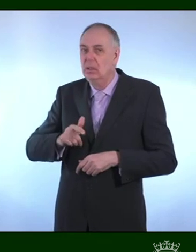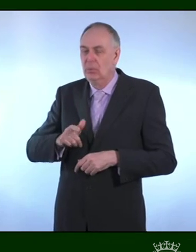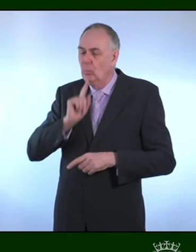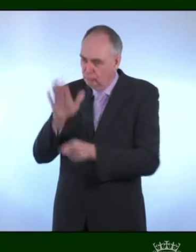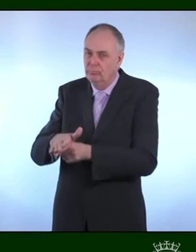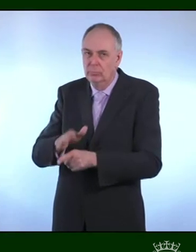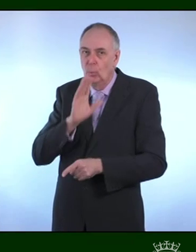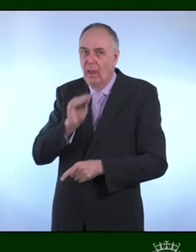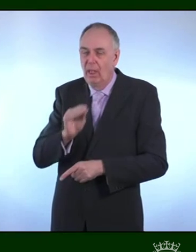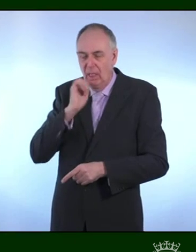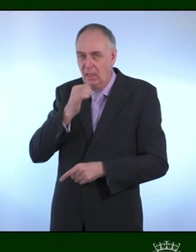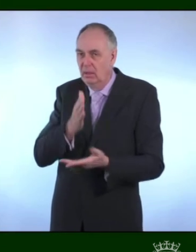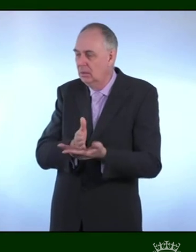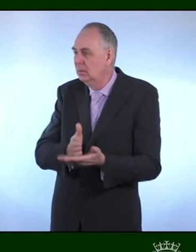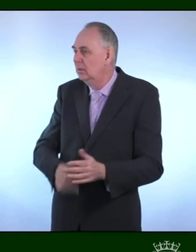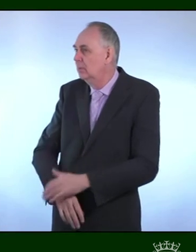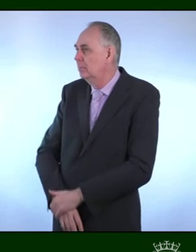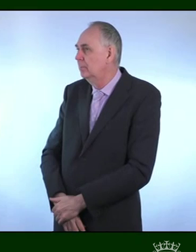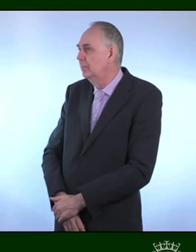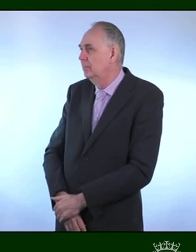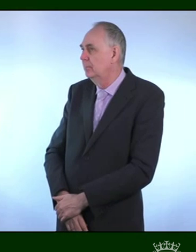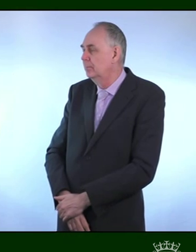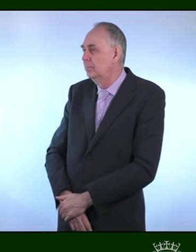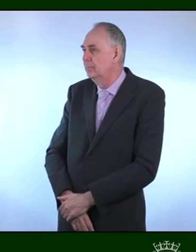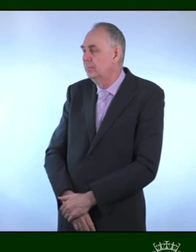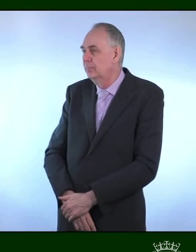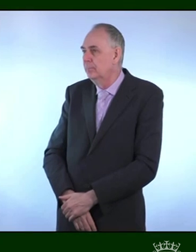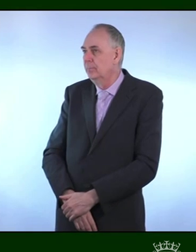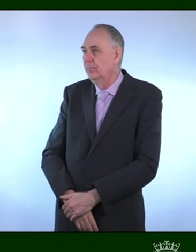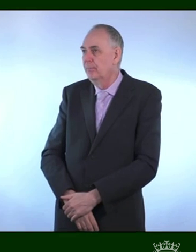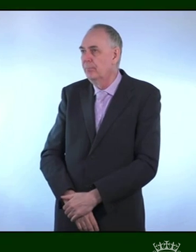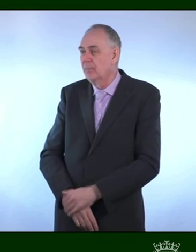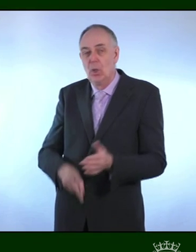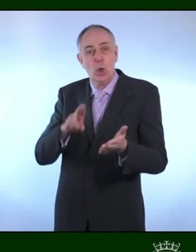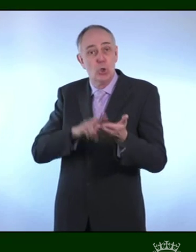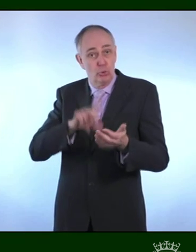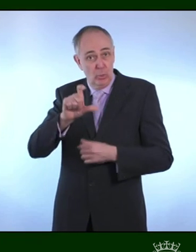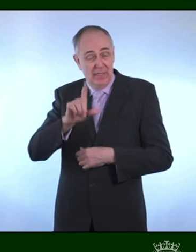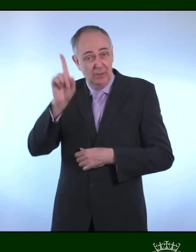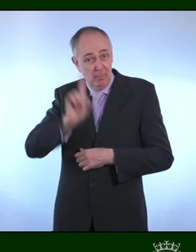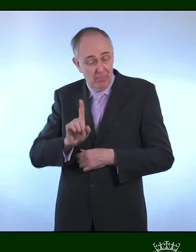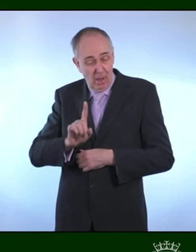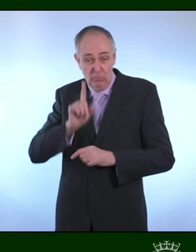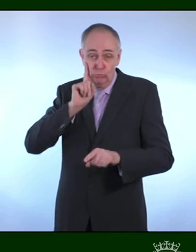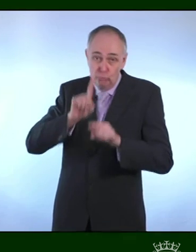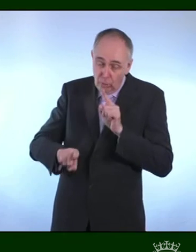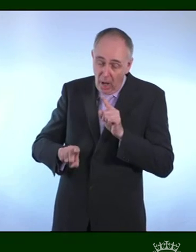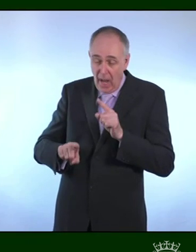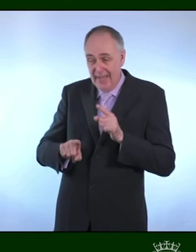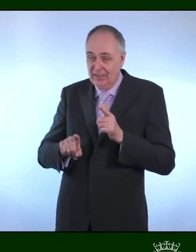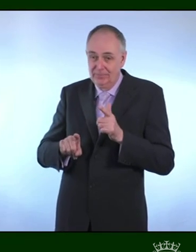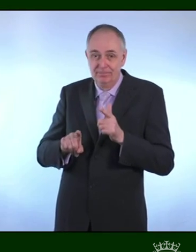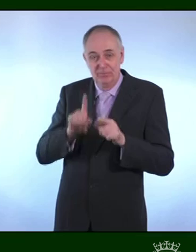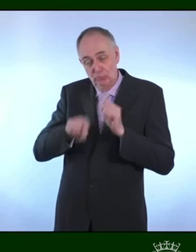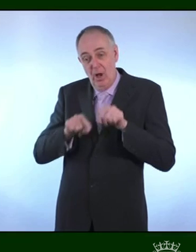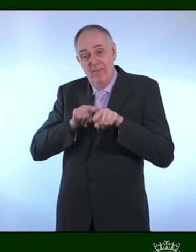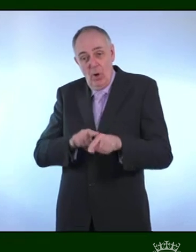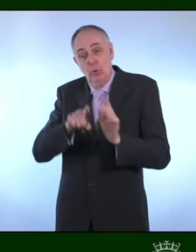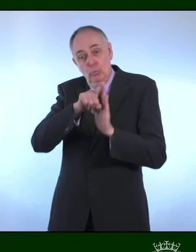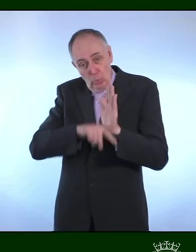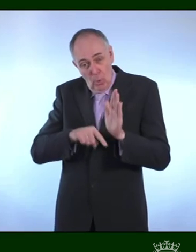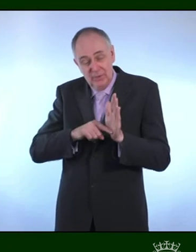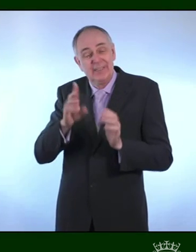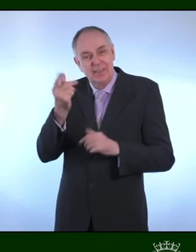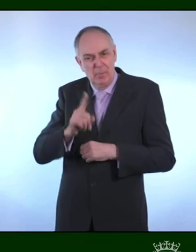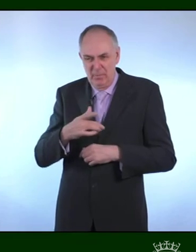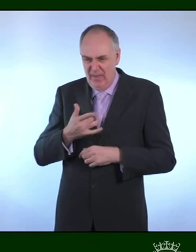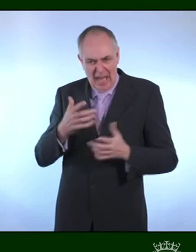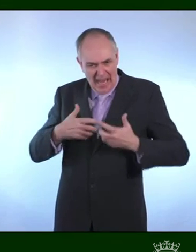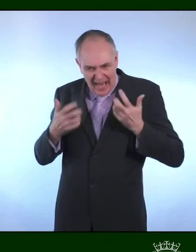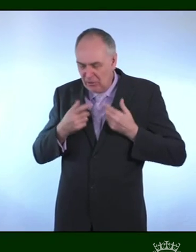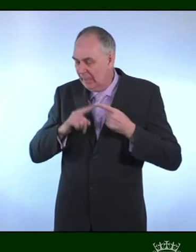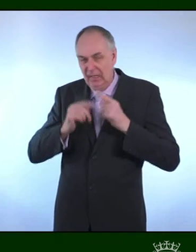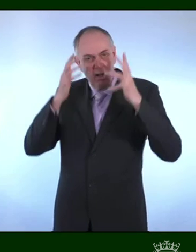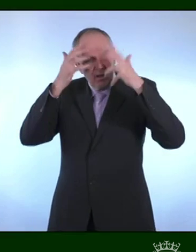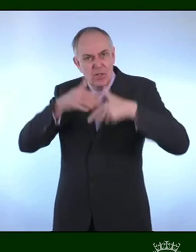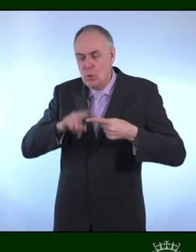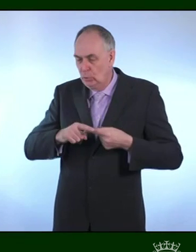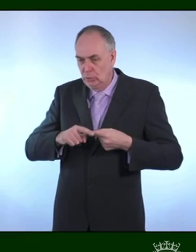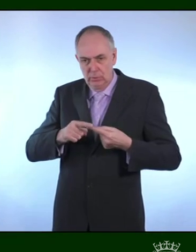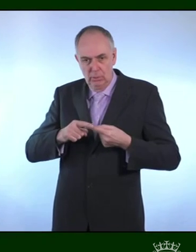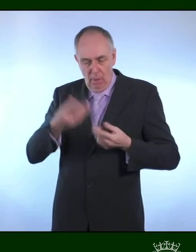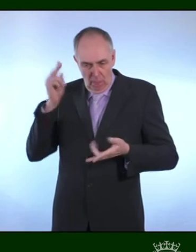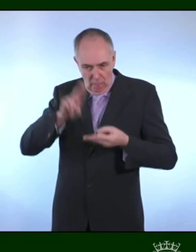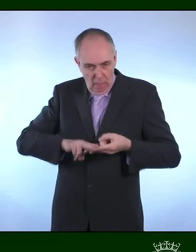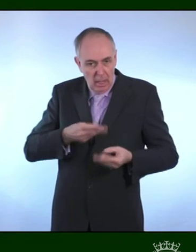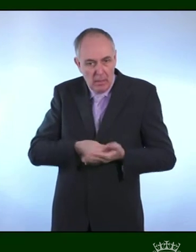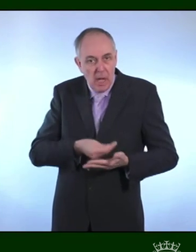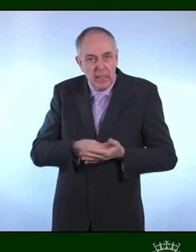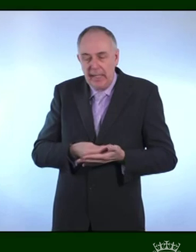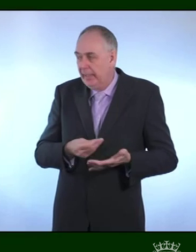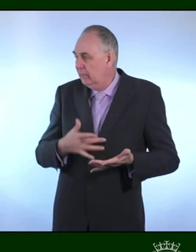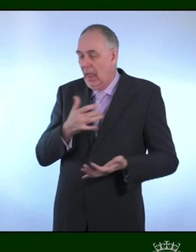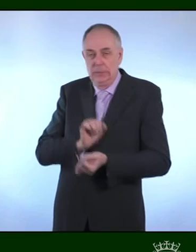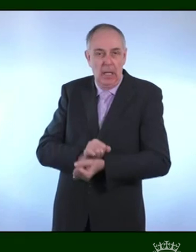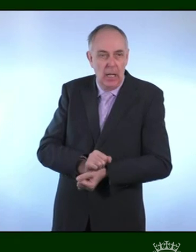The people of Newcastle are desperately trying to do the right thing, although my inbox tells me that they are angry, confused, running out of money, isolated and in some cases stranded.